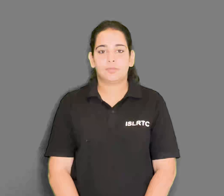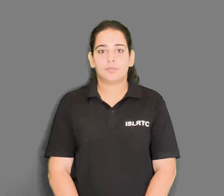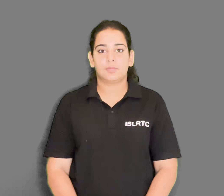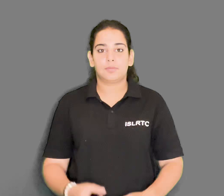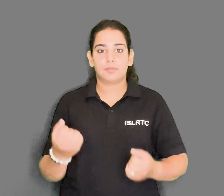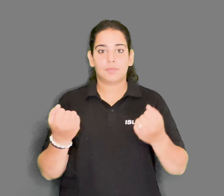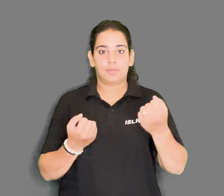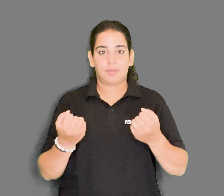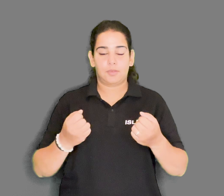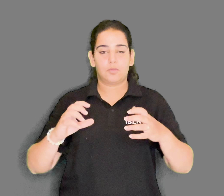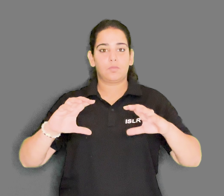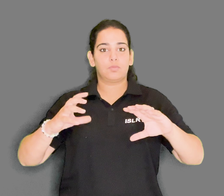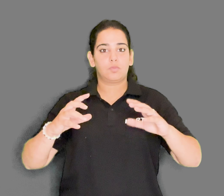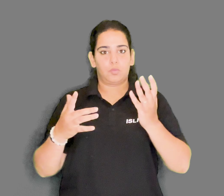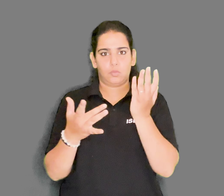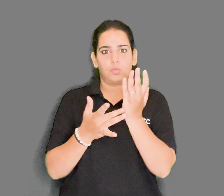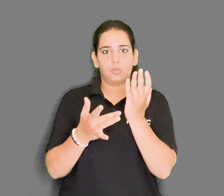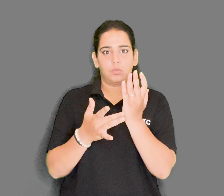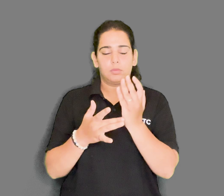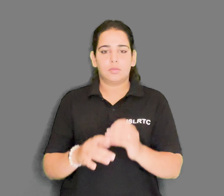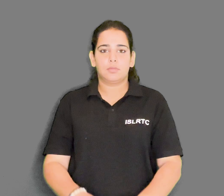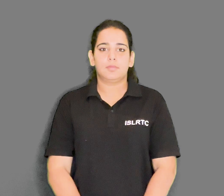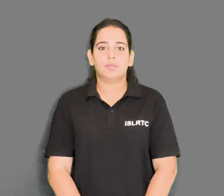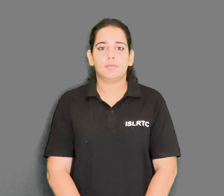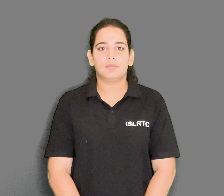Autonomous Vehicle